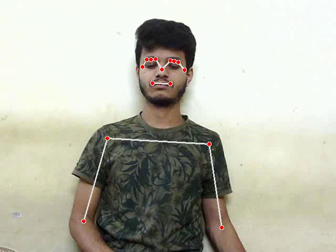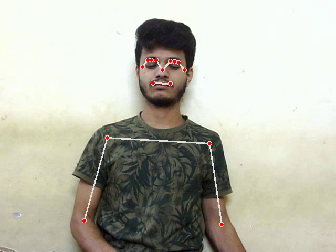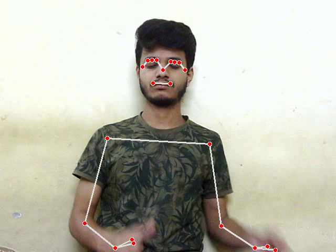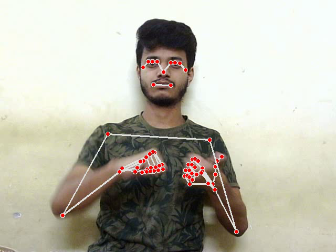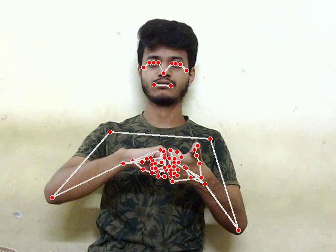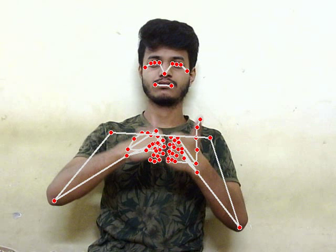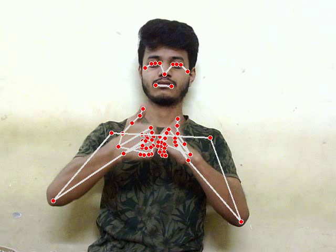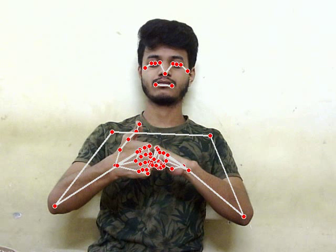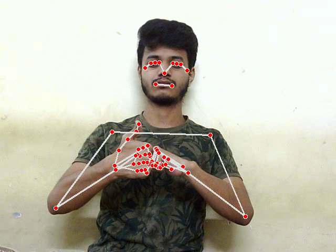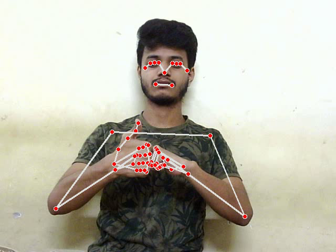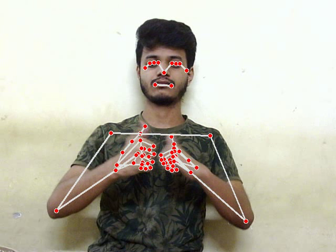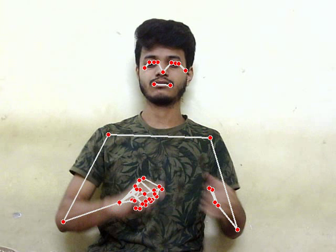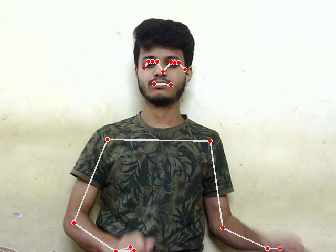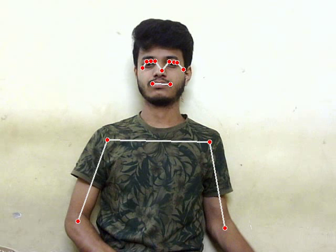how